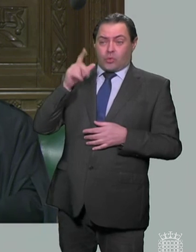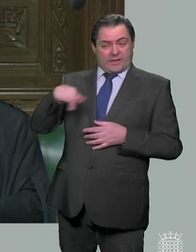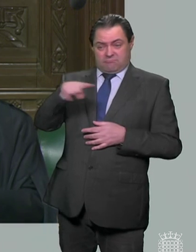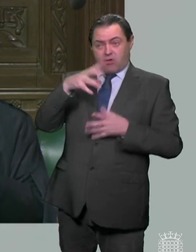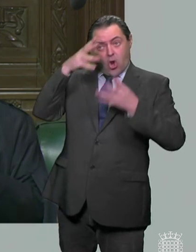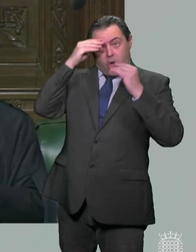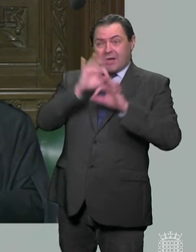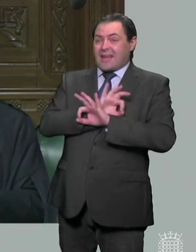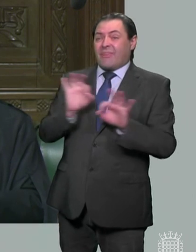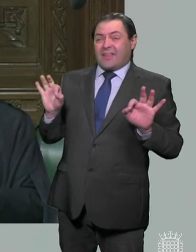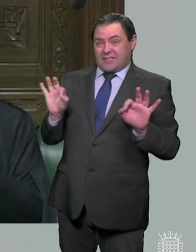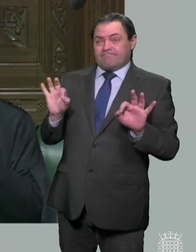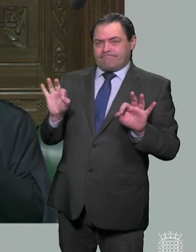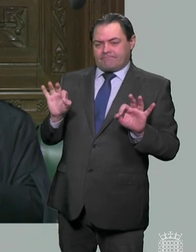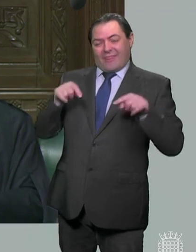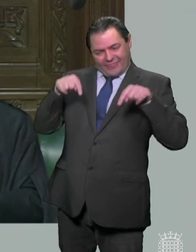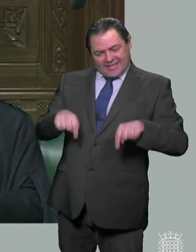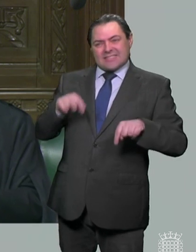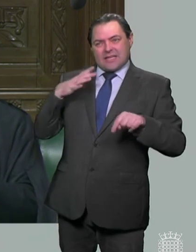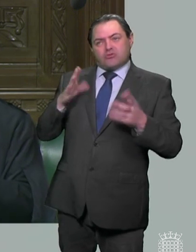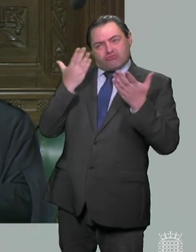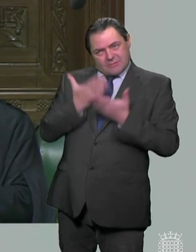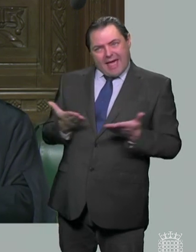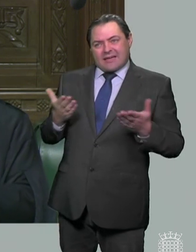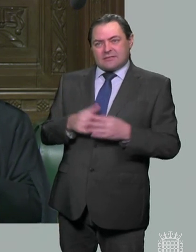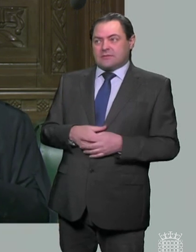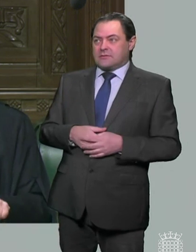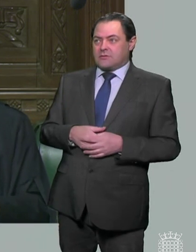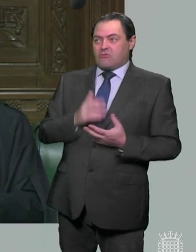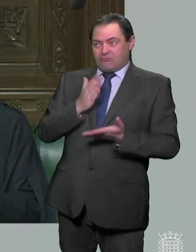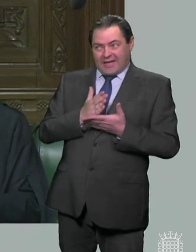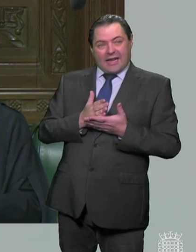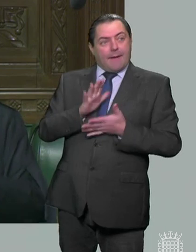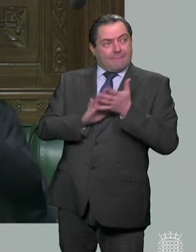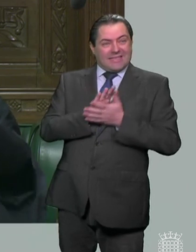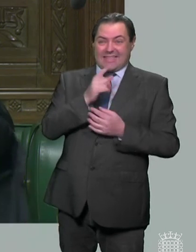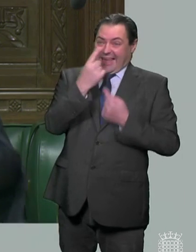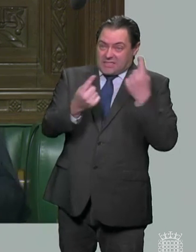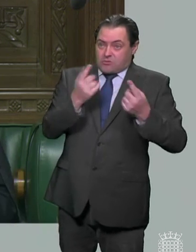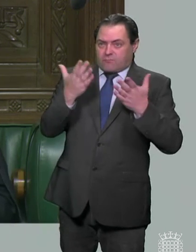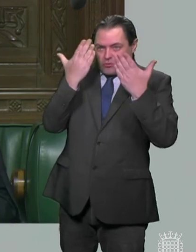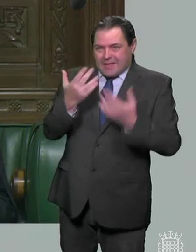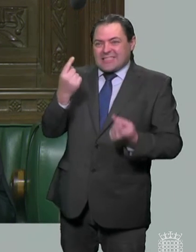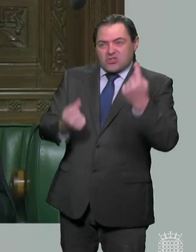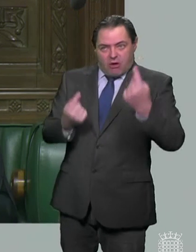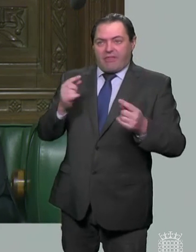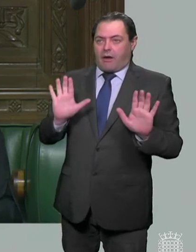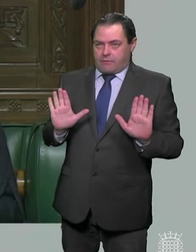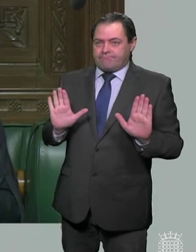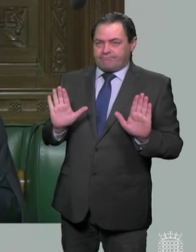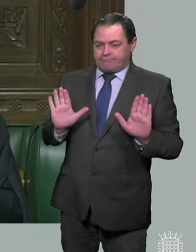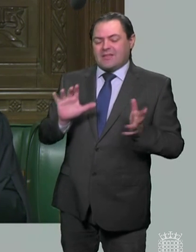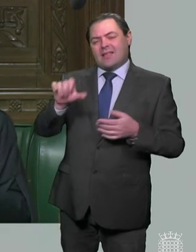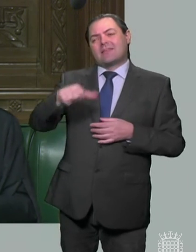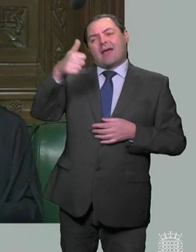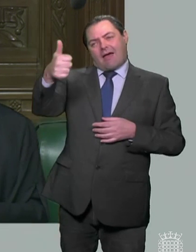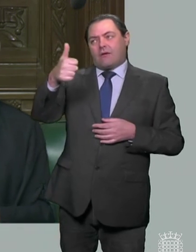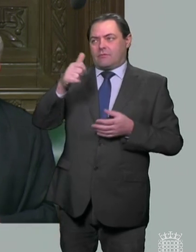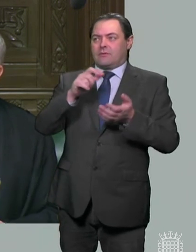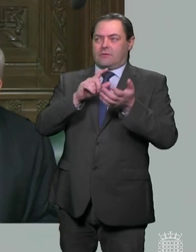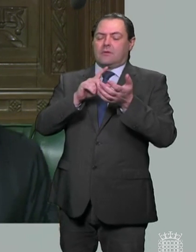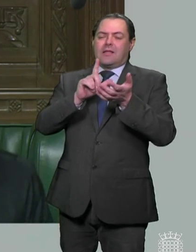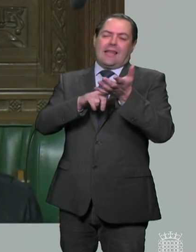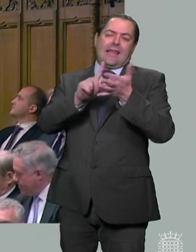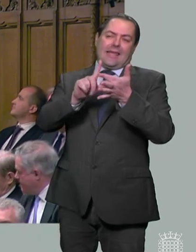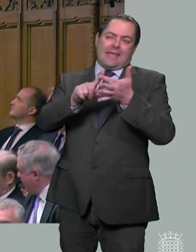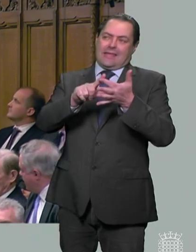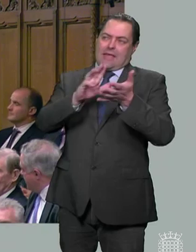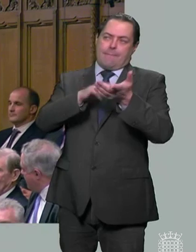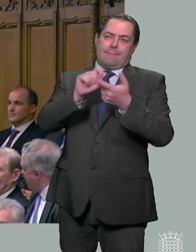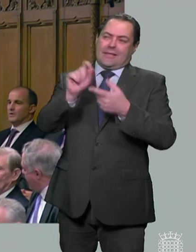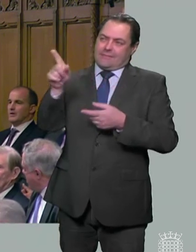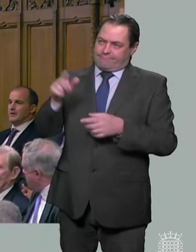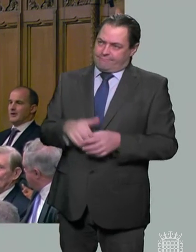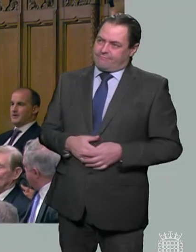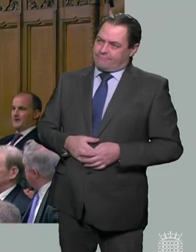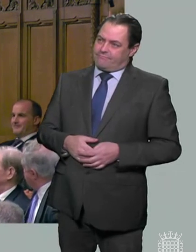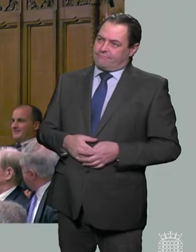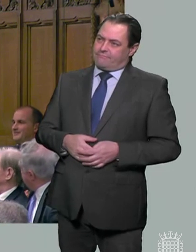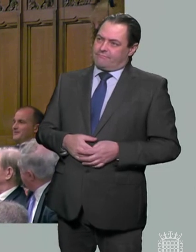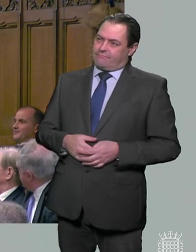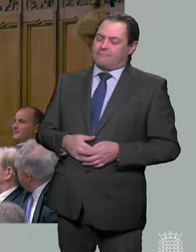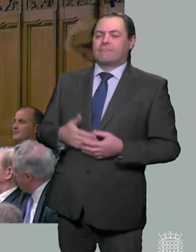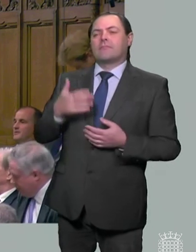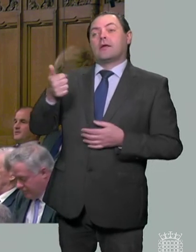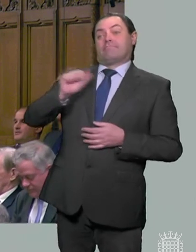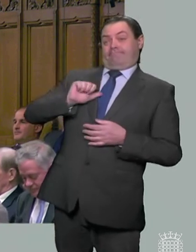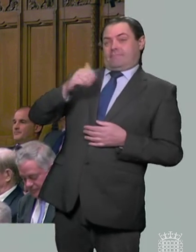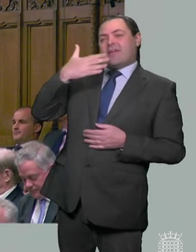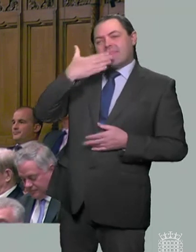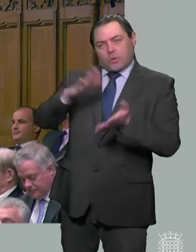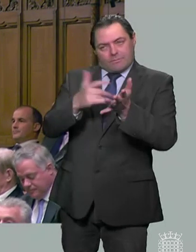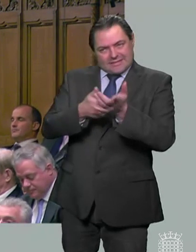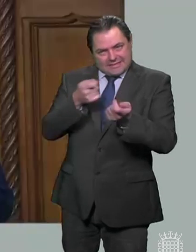I need this House to gain respect, but it starts by individuals showing respect to each other.